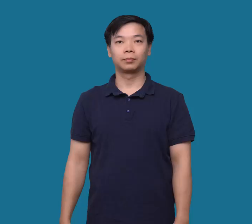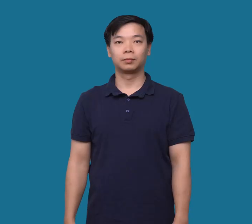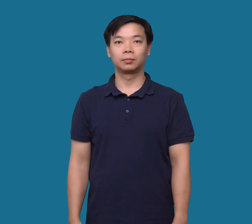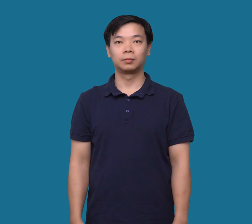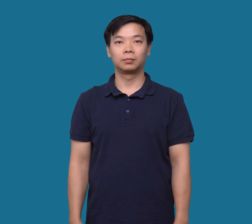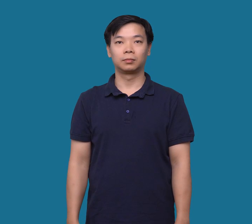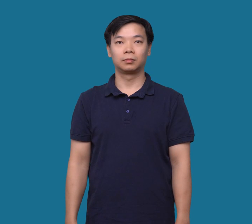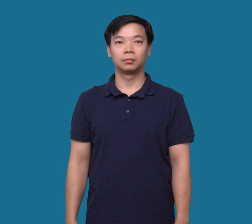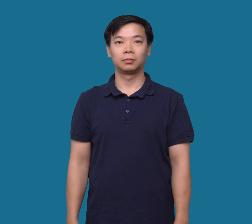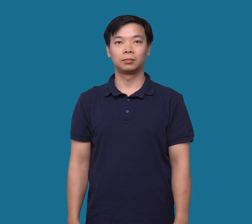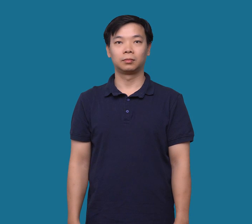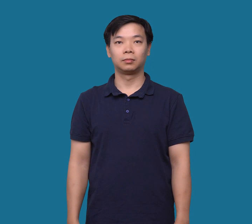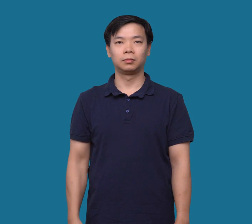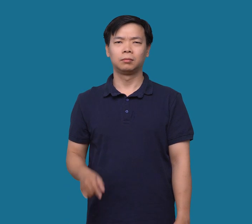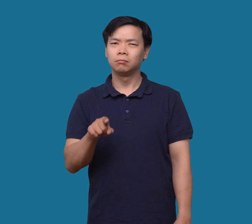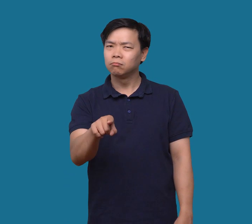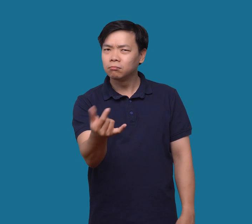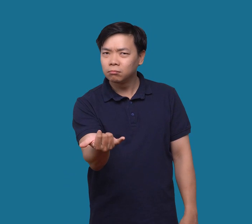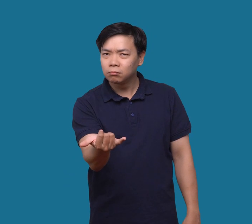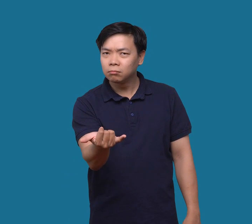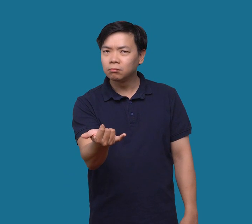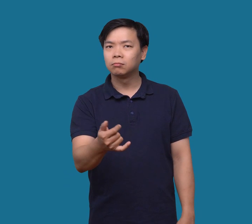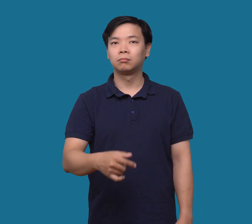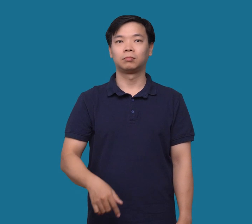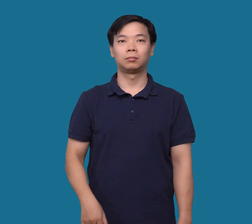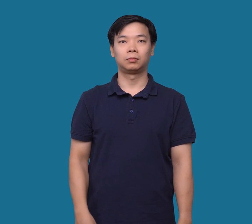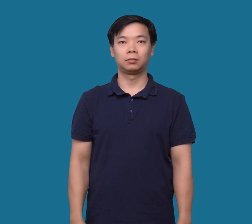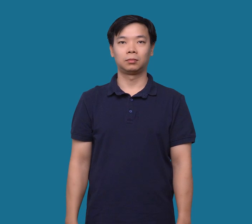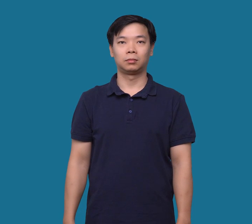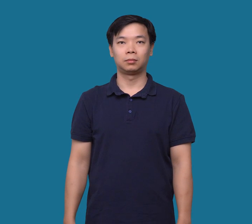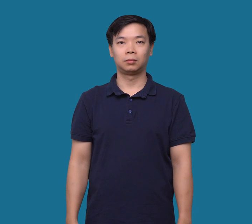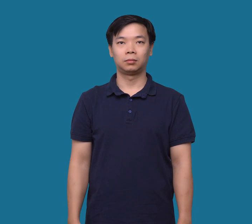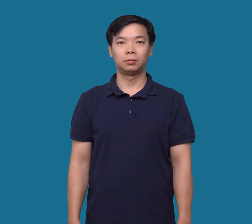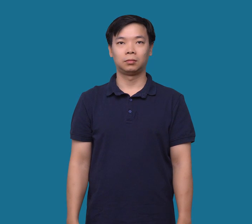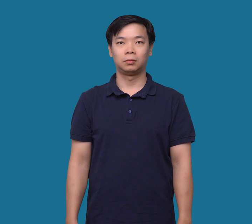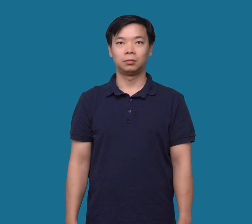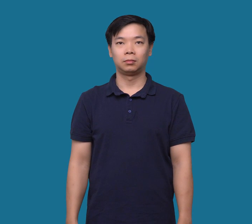vì sao?